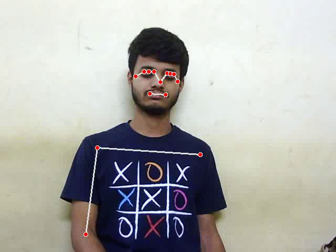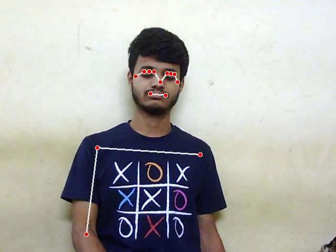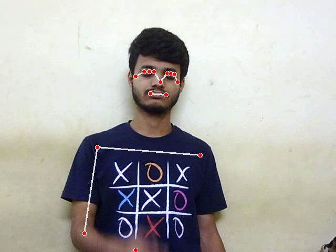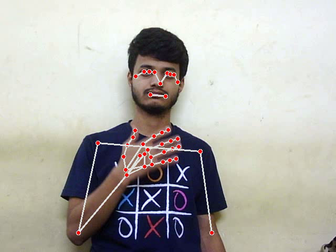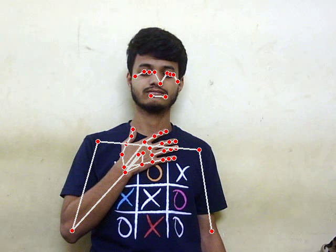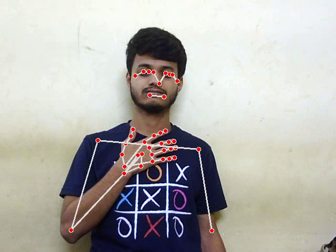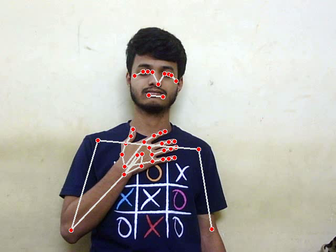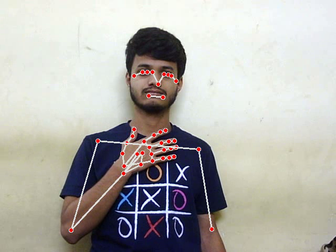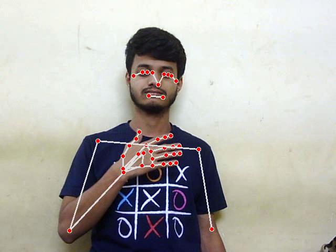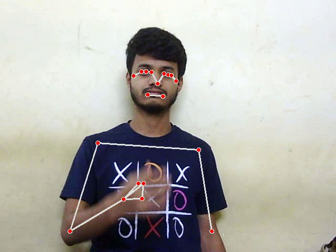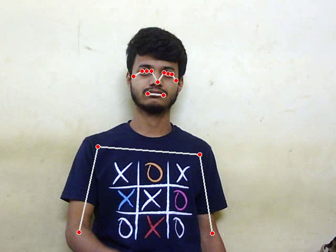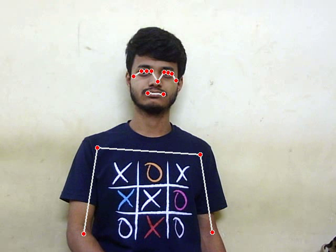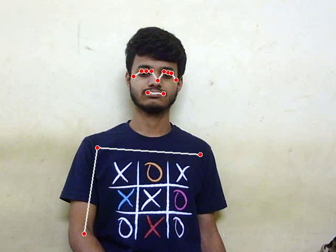my